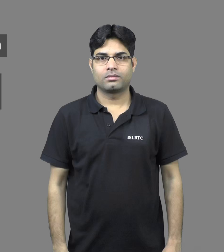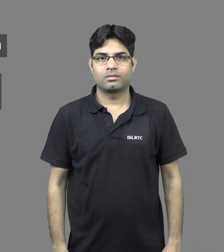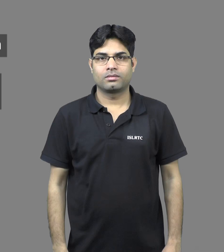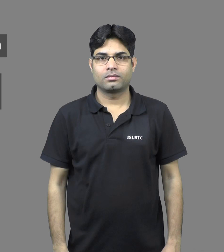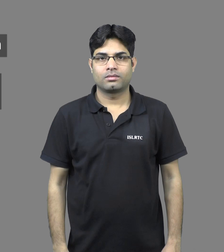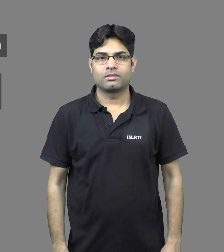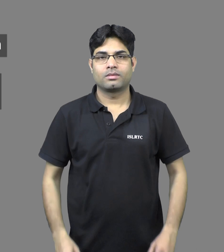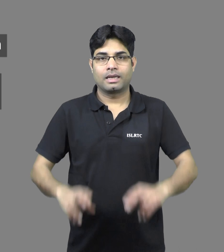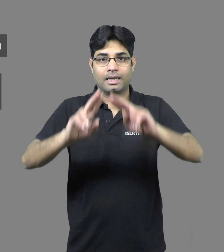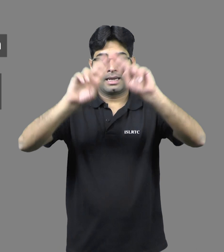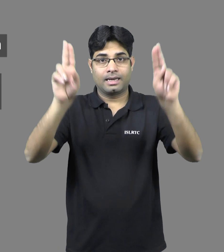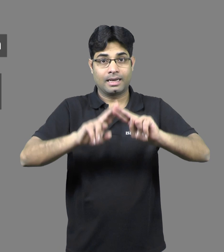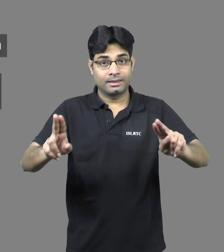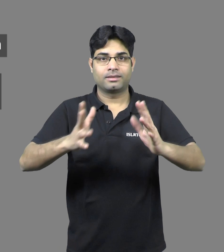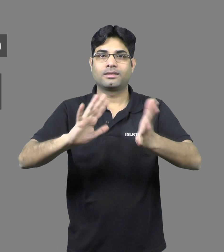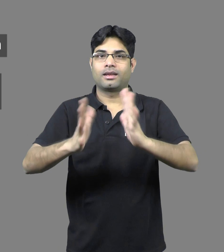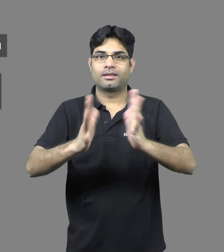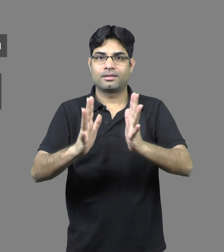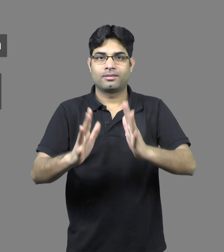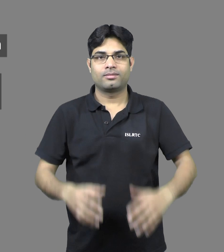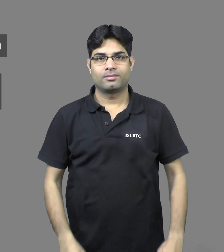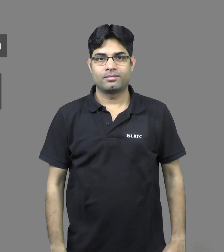International Sign International Sign Language